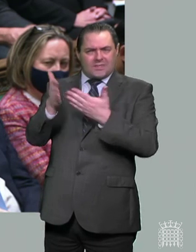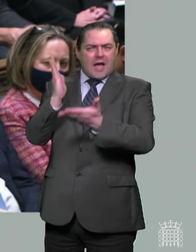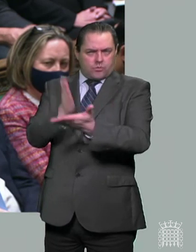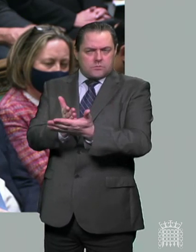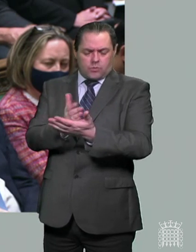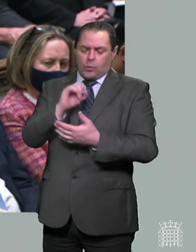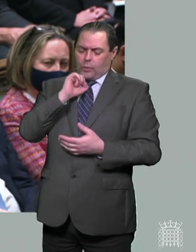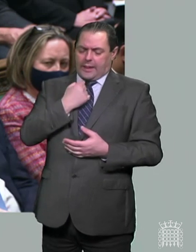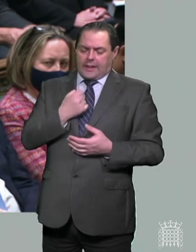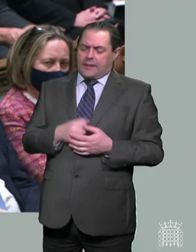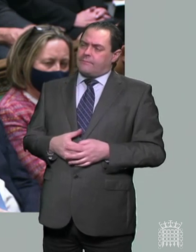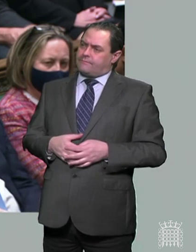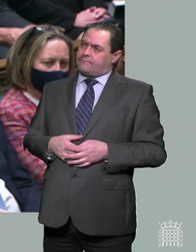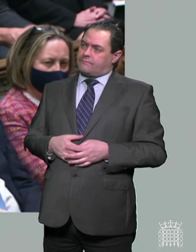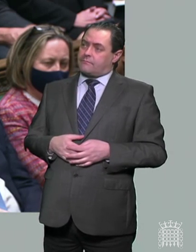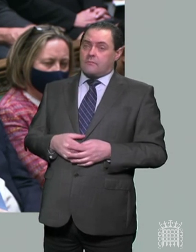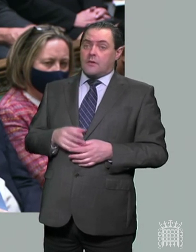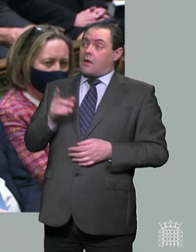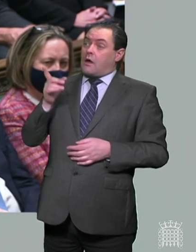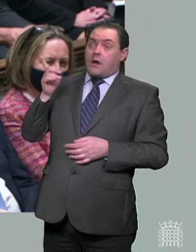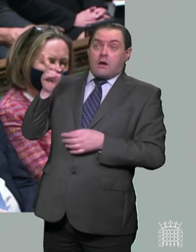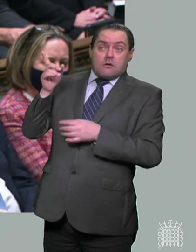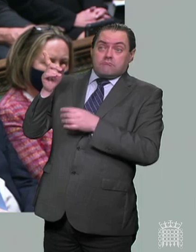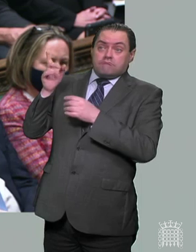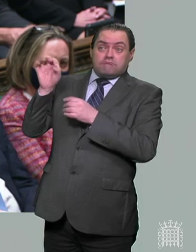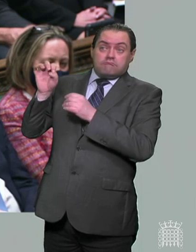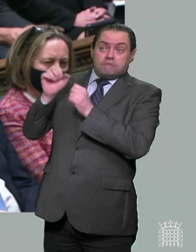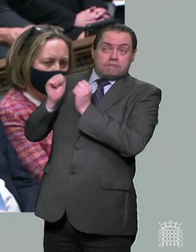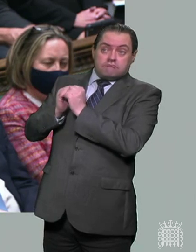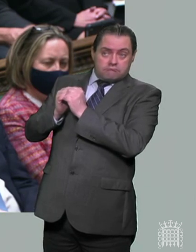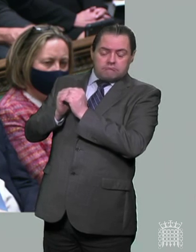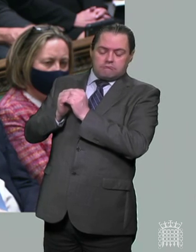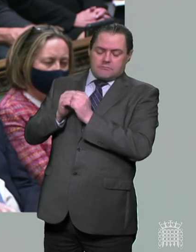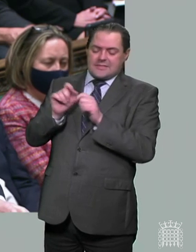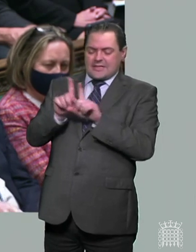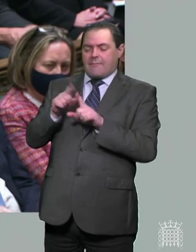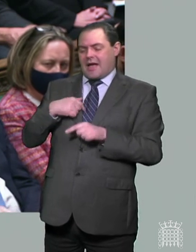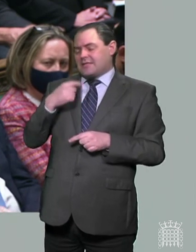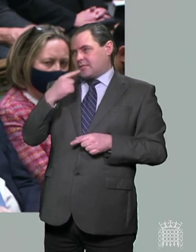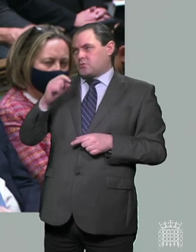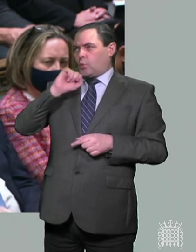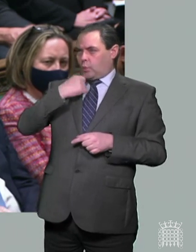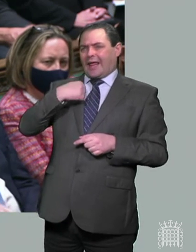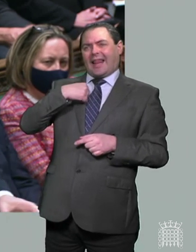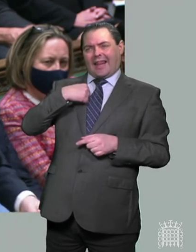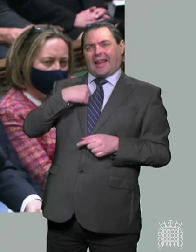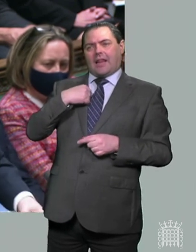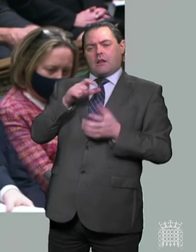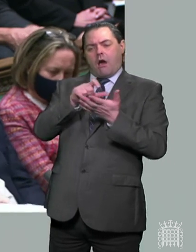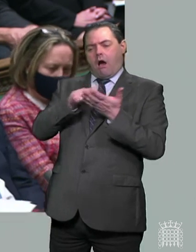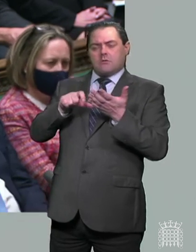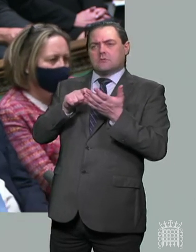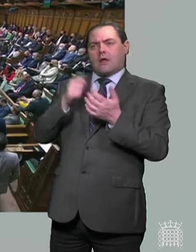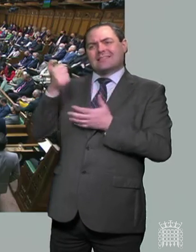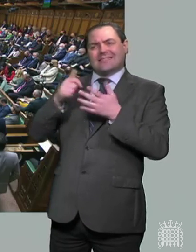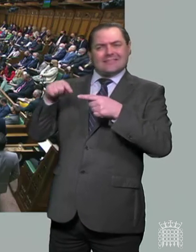That is what we will do, and, if our friends will not agree, we will, as I said earlier, implement article 16.